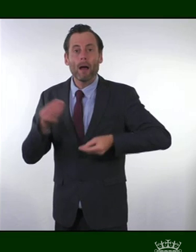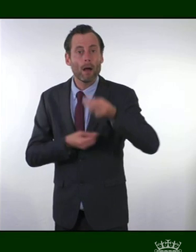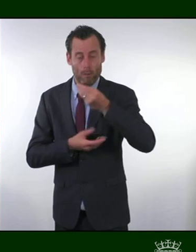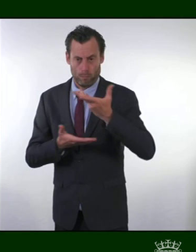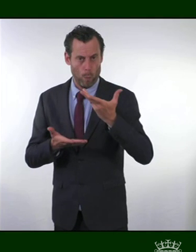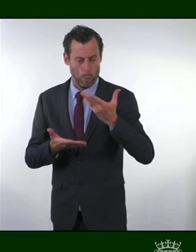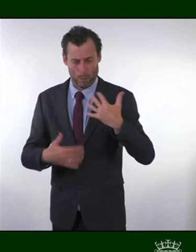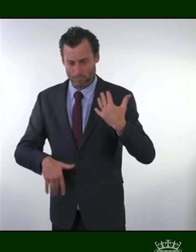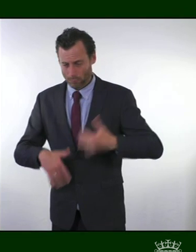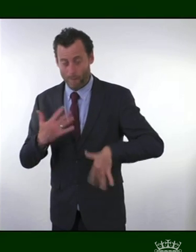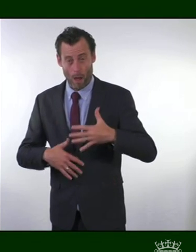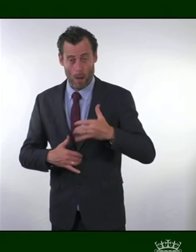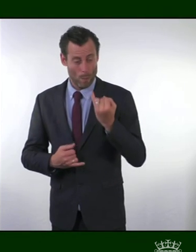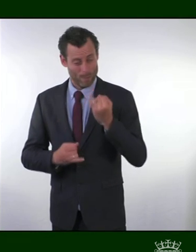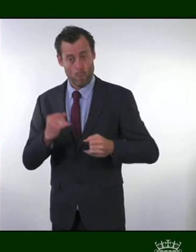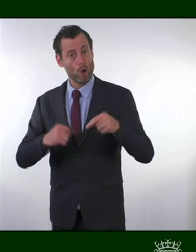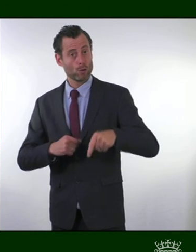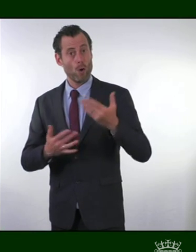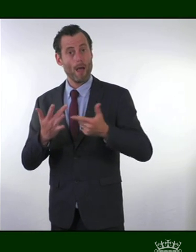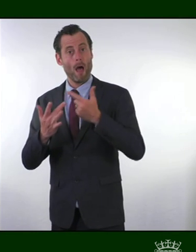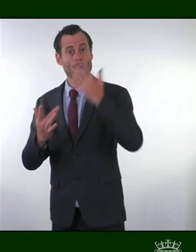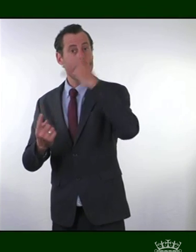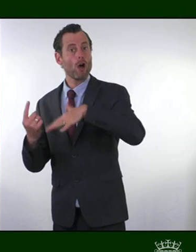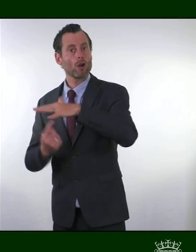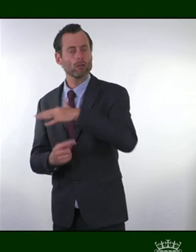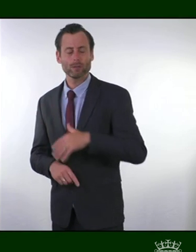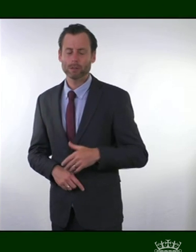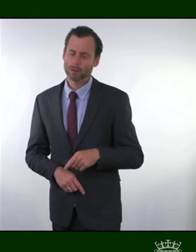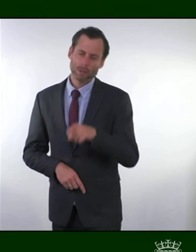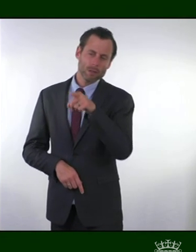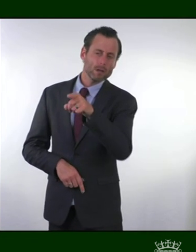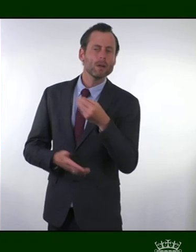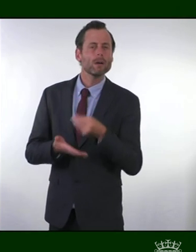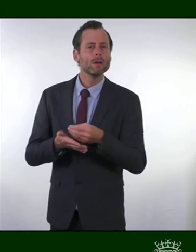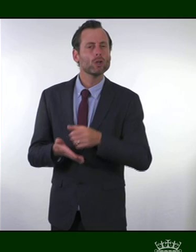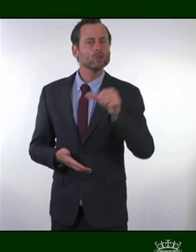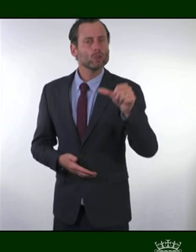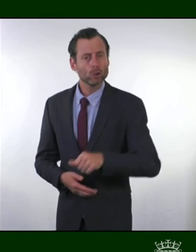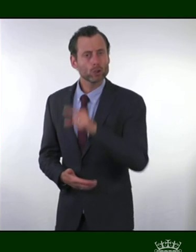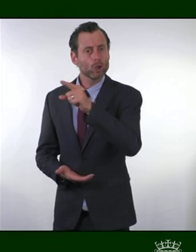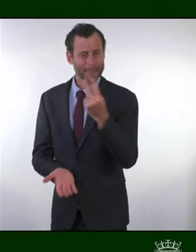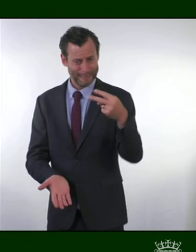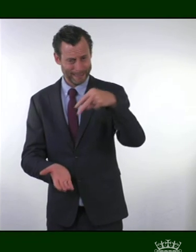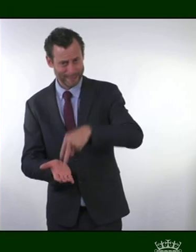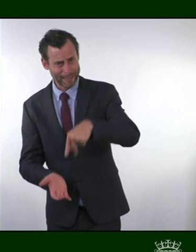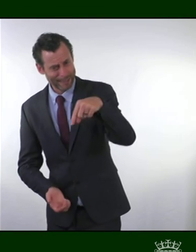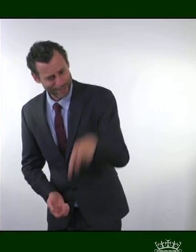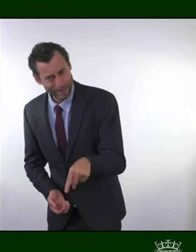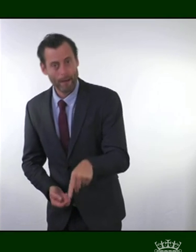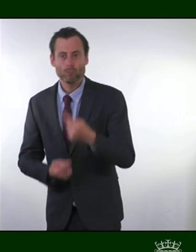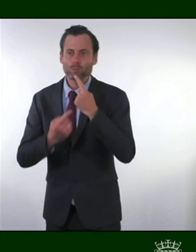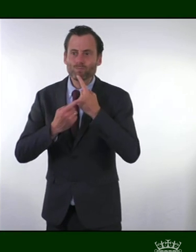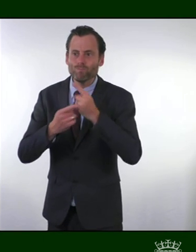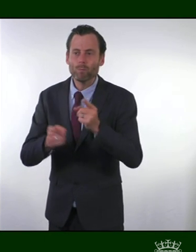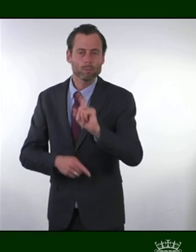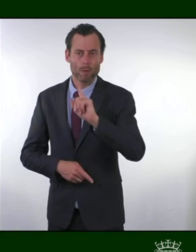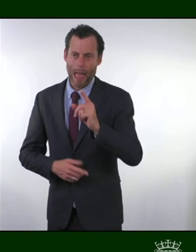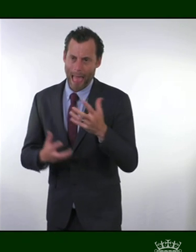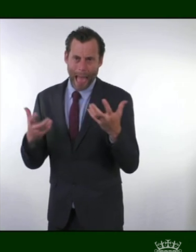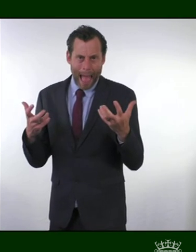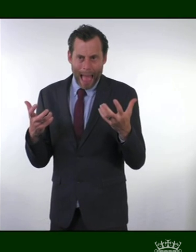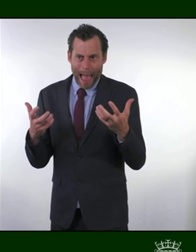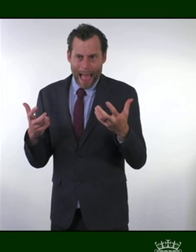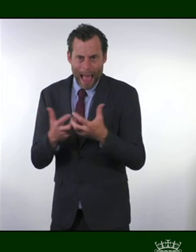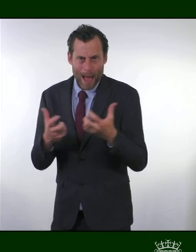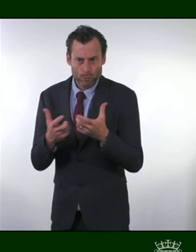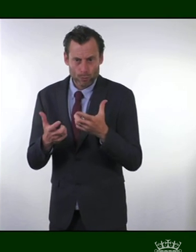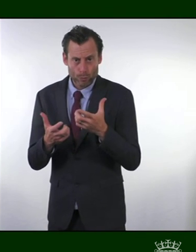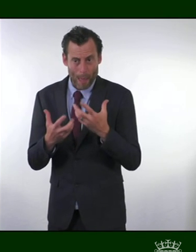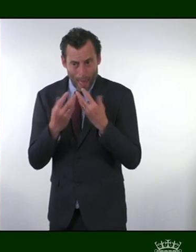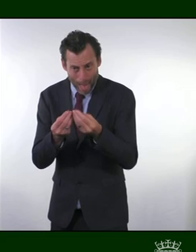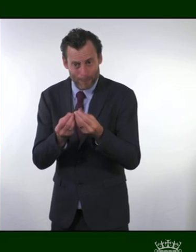So the very first thing the Chancellor must do is prevent additional economic damage due to the slow public health response of his Government.